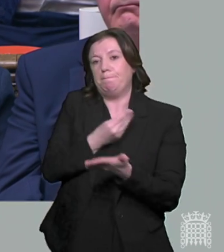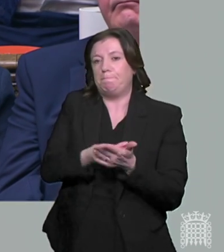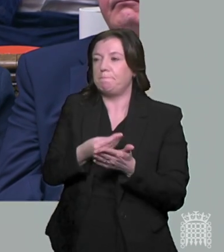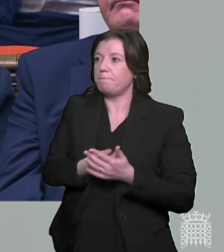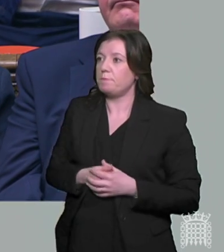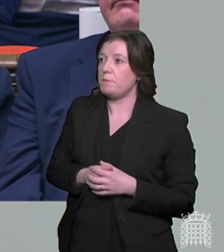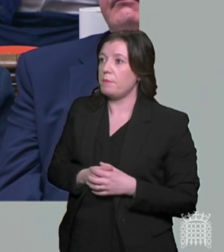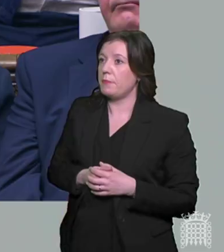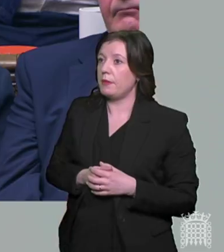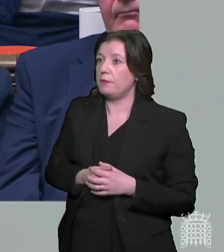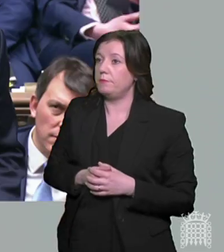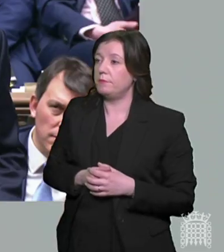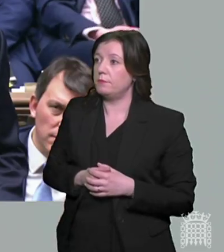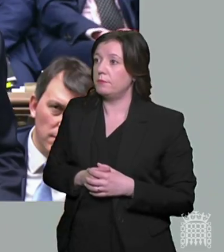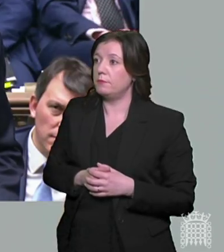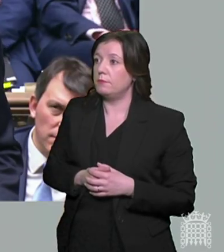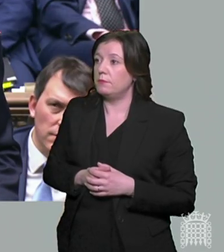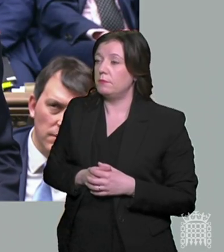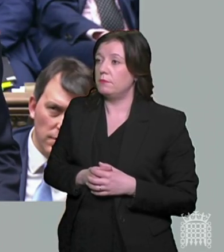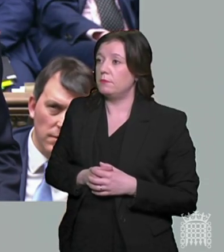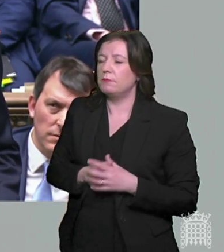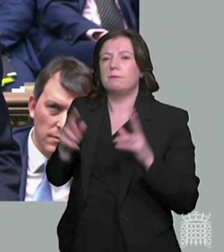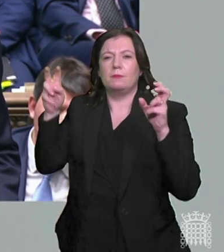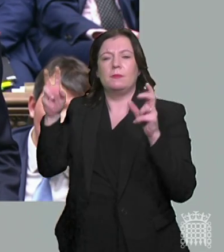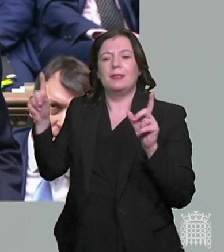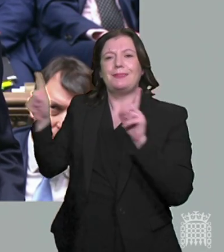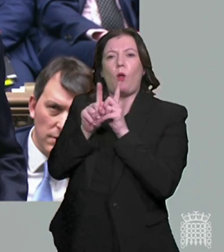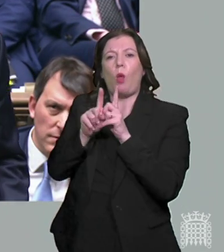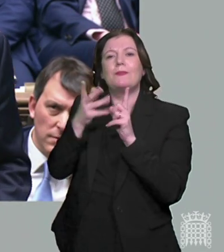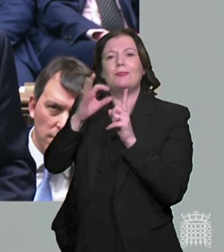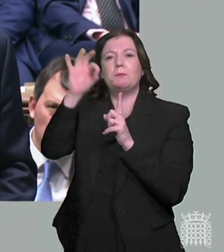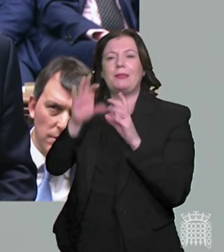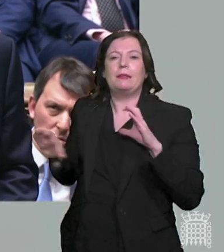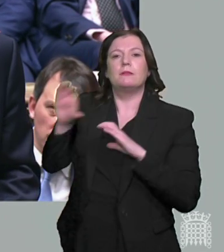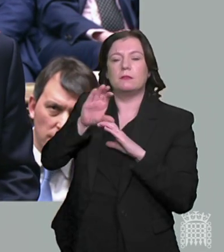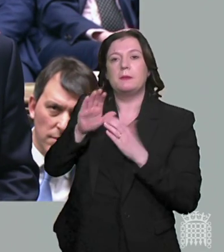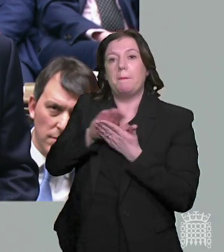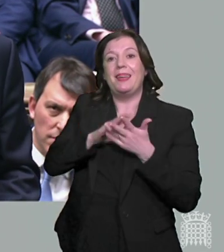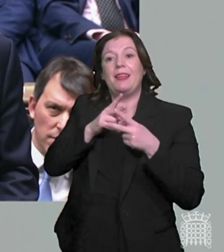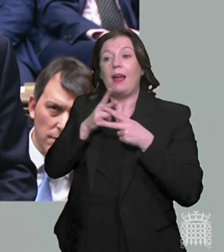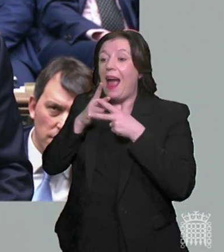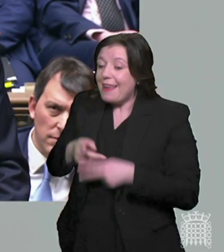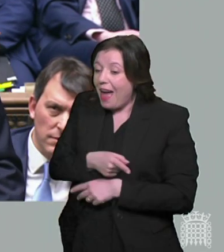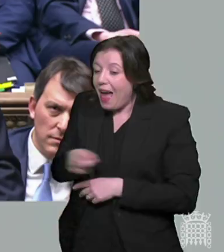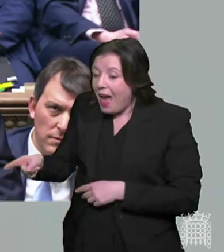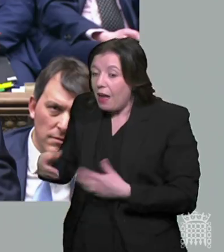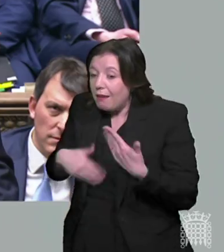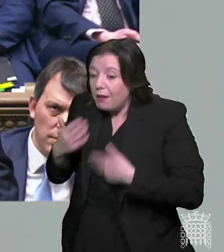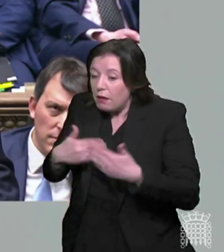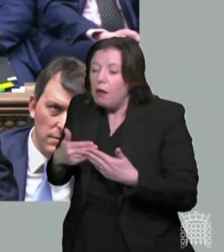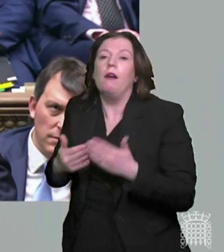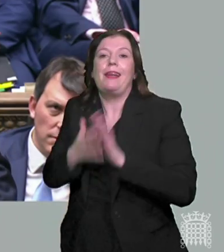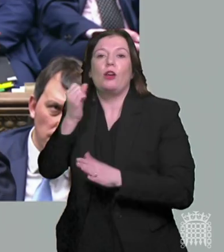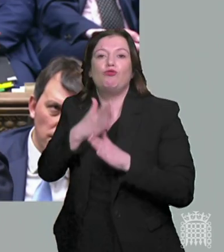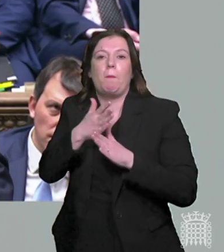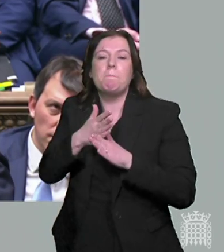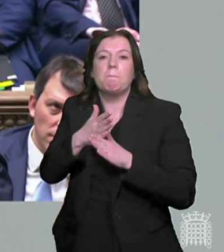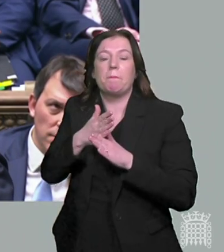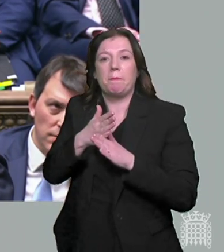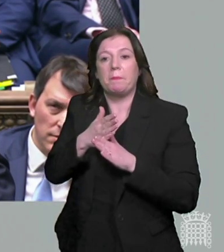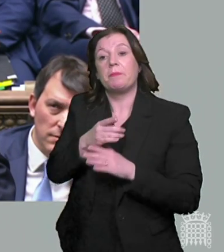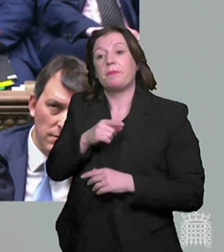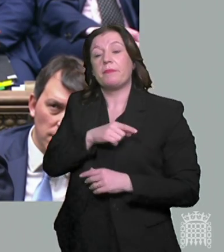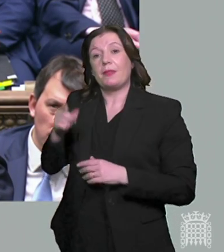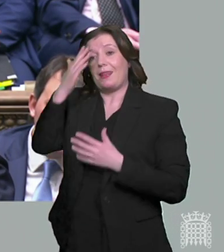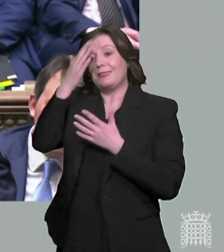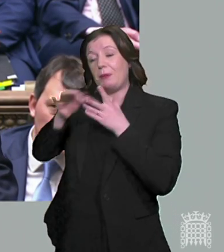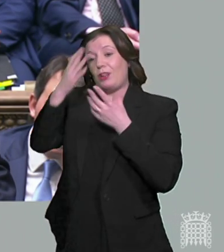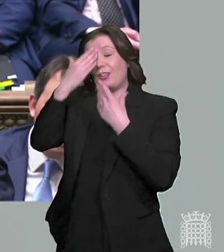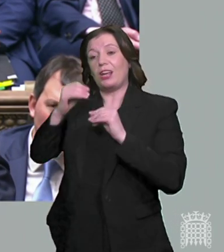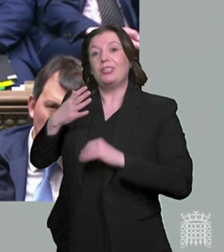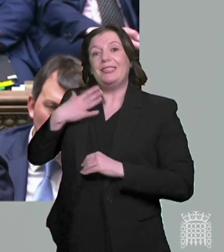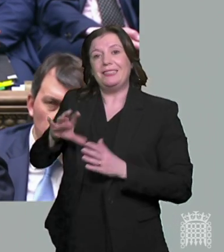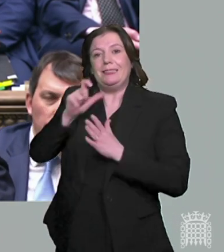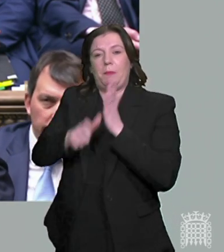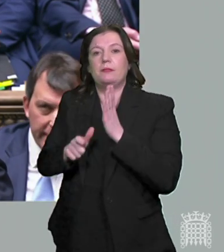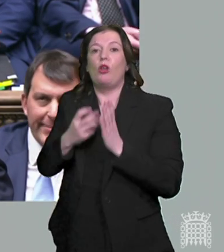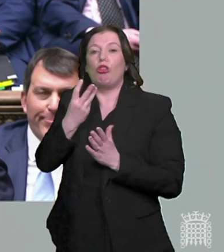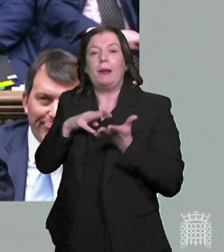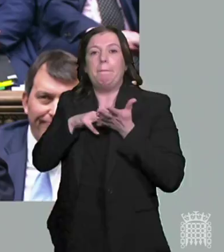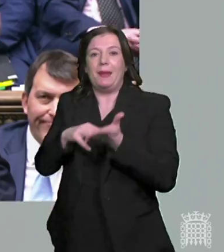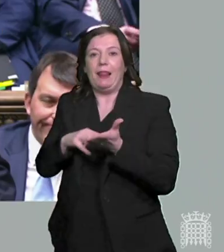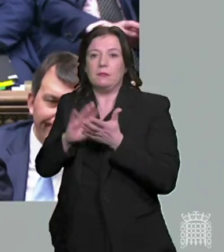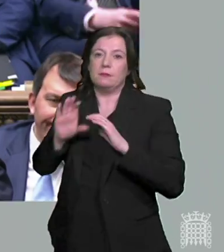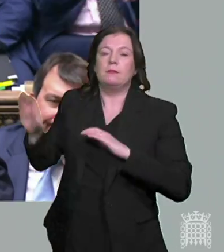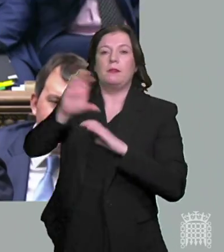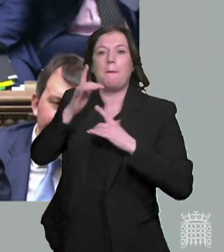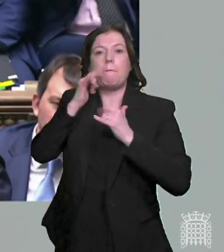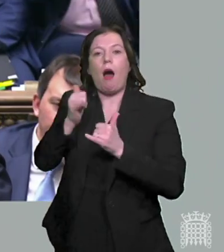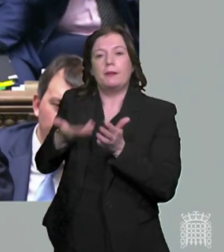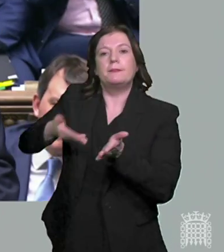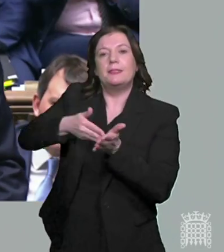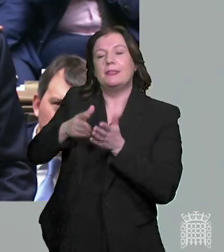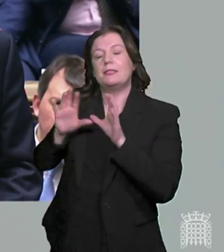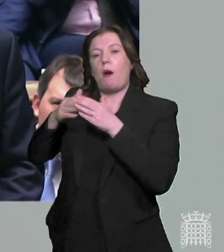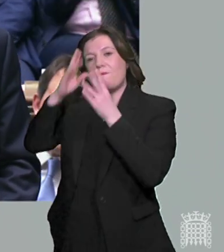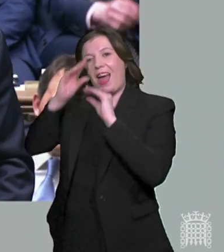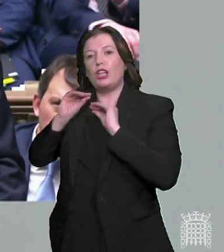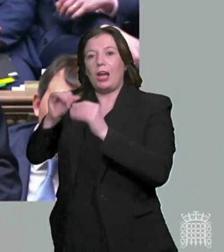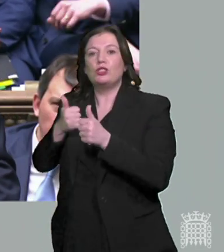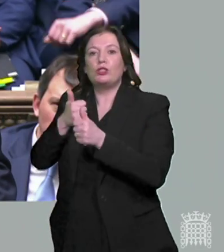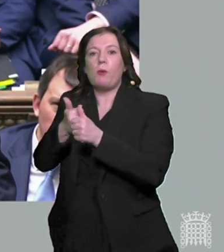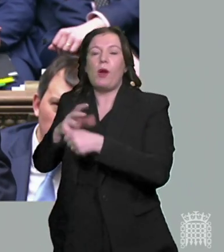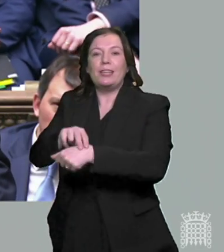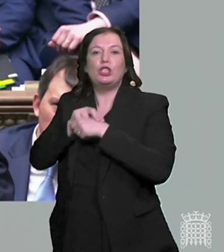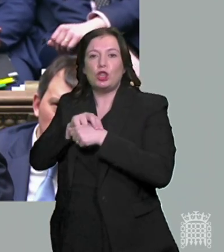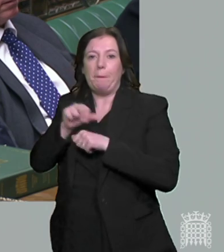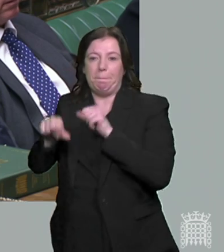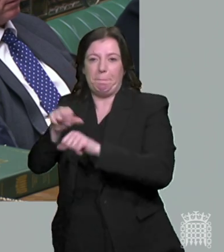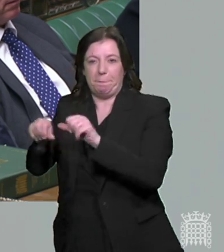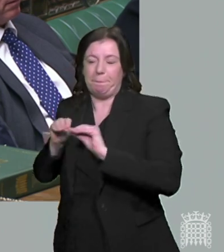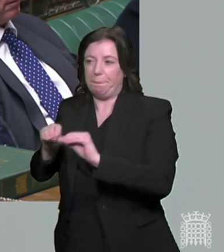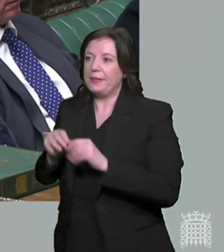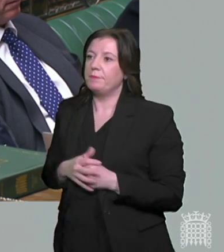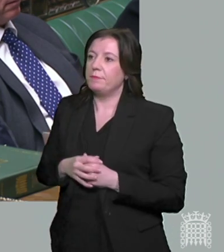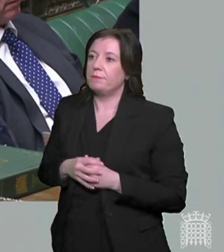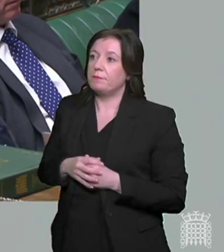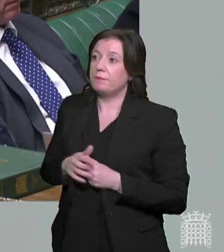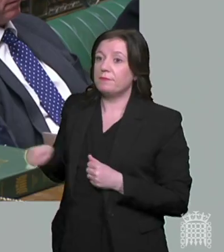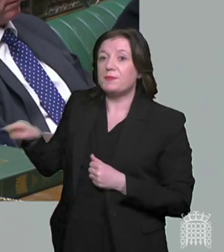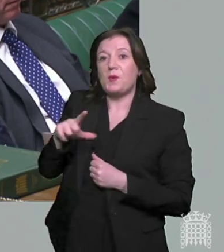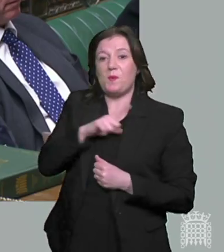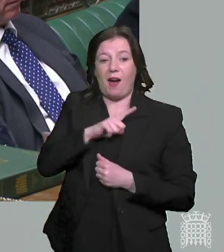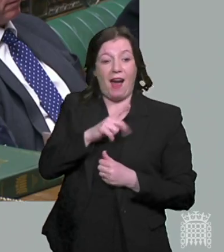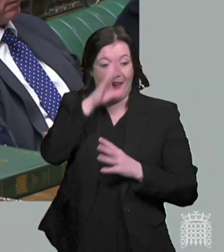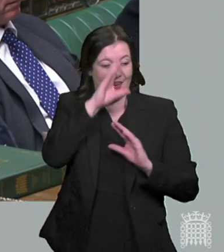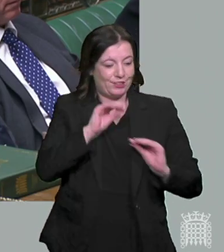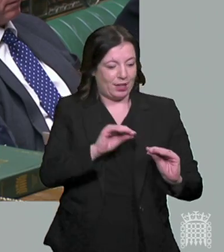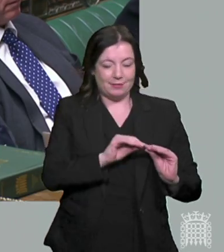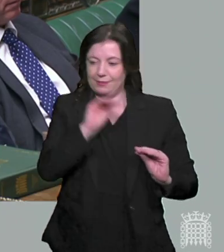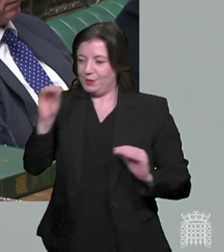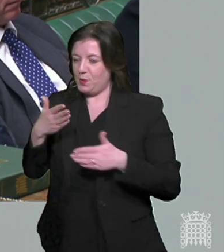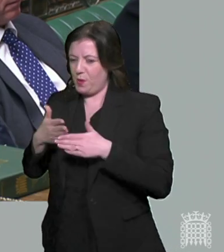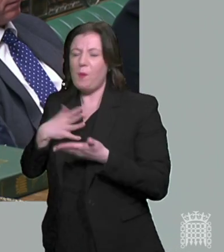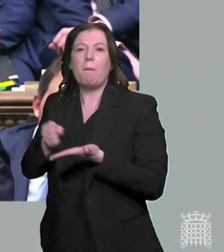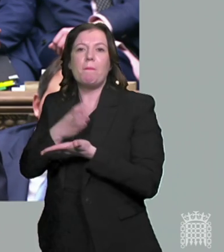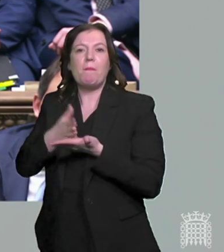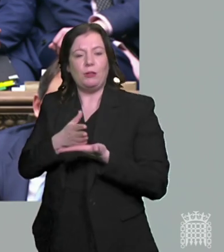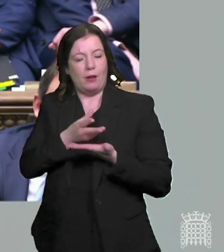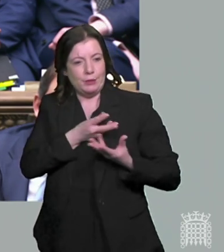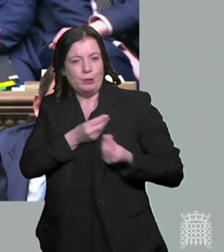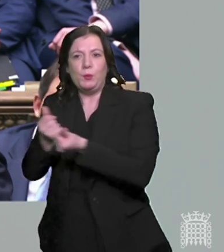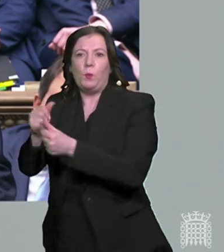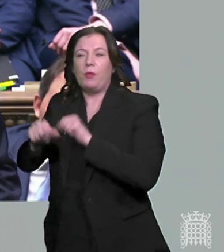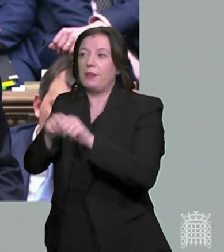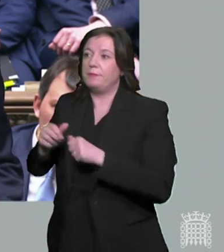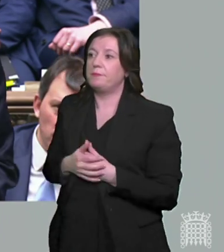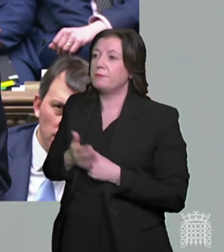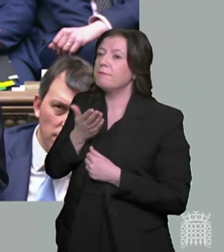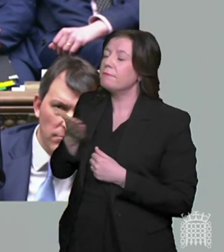I will also increase the funding that we provide to the Staying Close programme by 50%, to help more care leavers into employment, and I will support young people with special educational needs and disabilities with a £3-million pilot expansion of the Department for Education’s supported internship programme, to help those people to transition from education into the workplace.